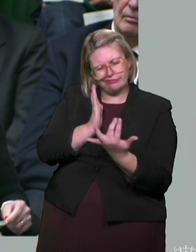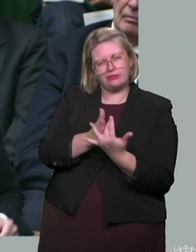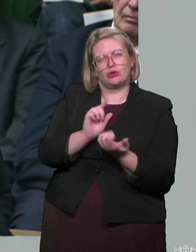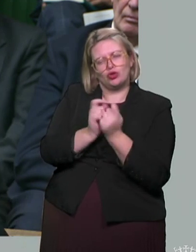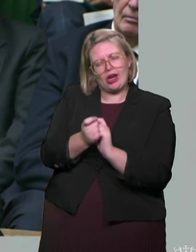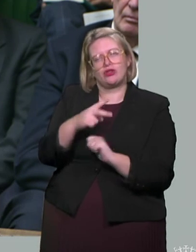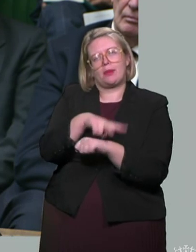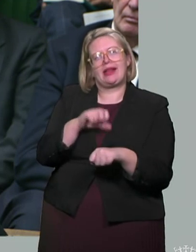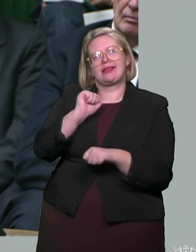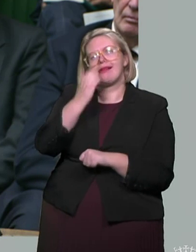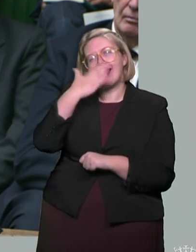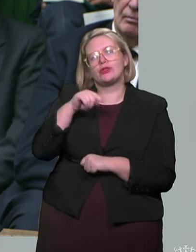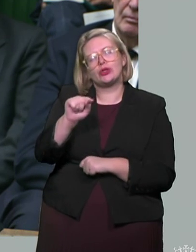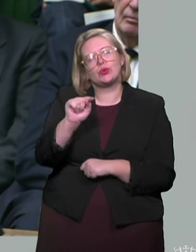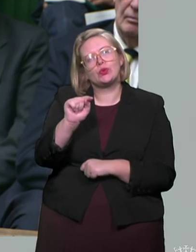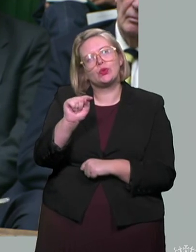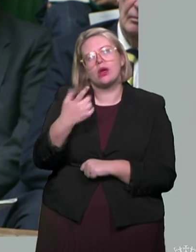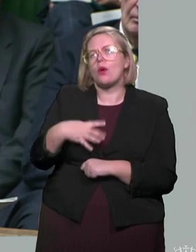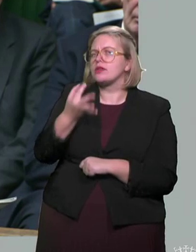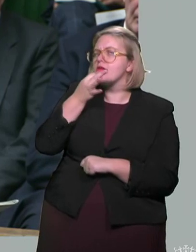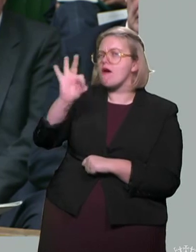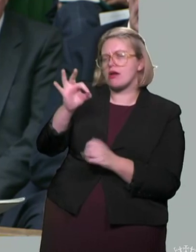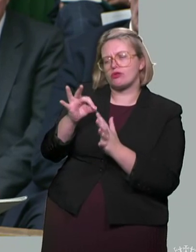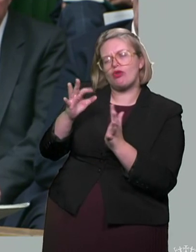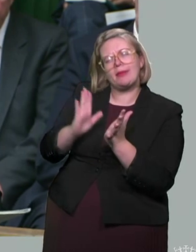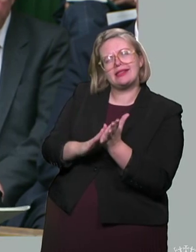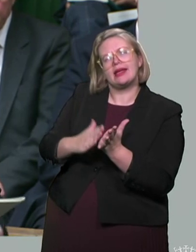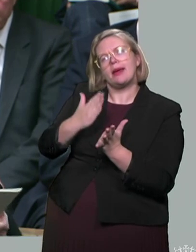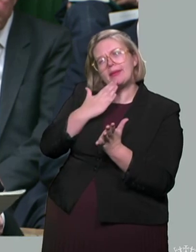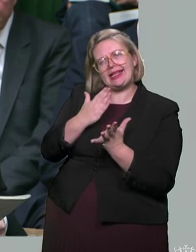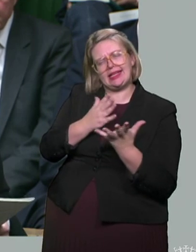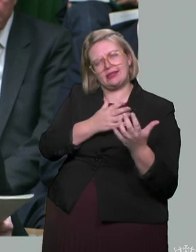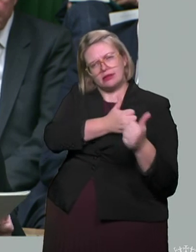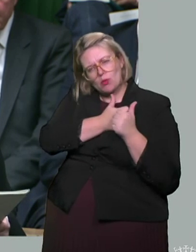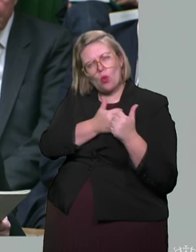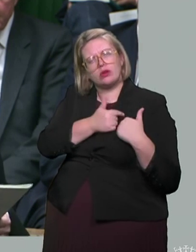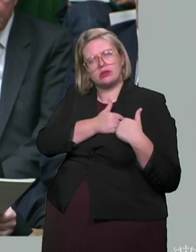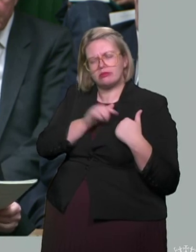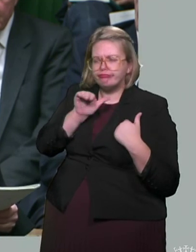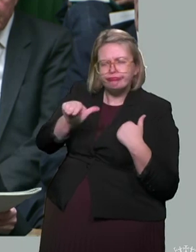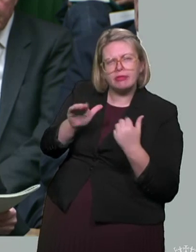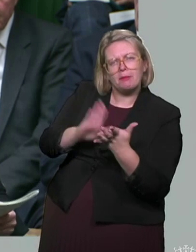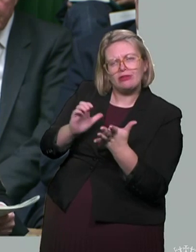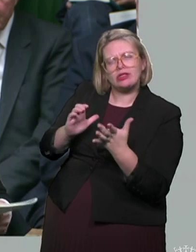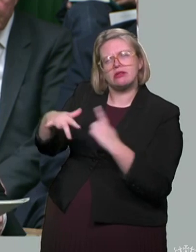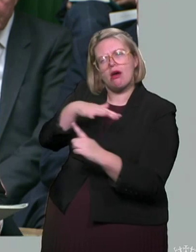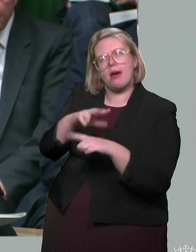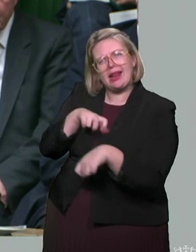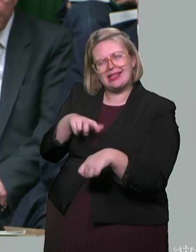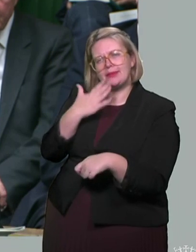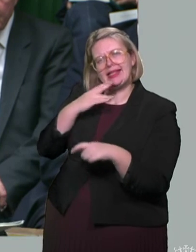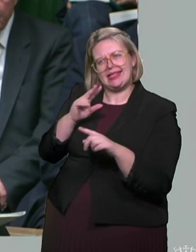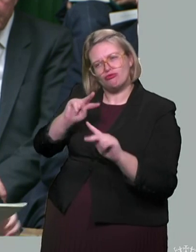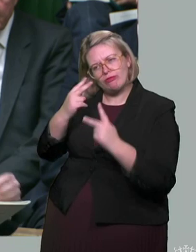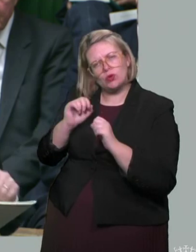Will my right honourable Friend the Prime Minister therefore join me in calling for Greater Manchester police to urgently review its internal culture?